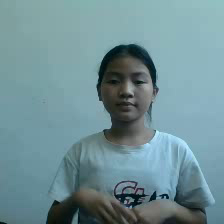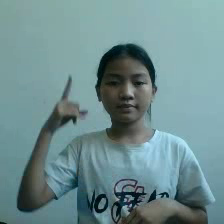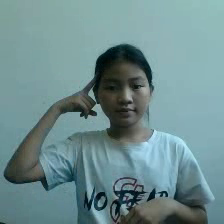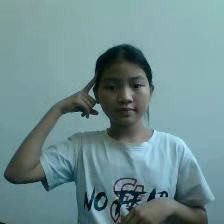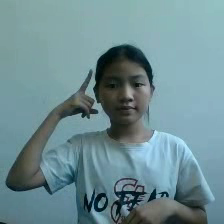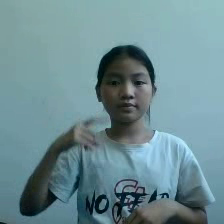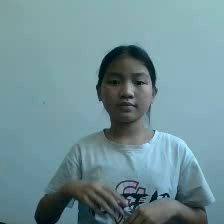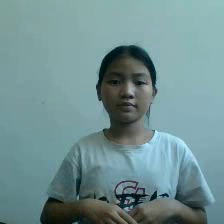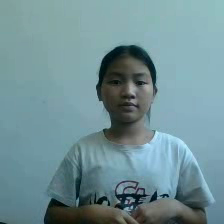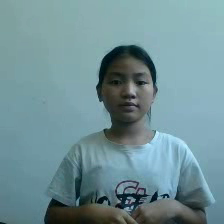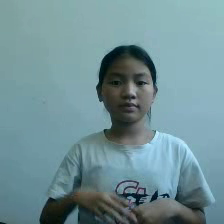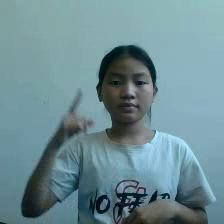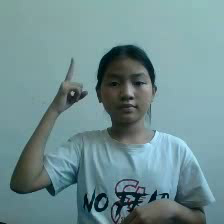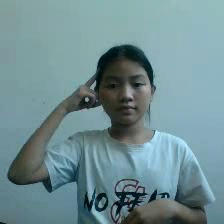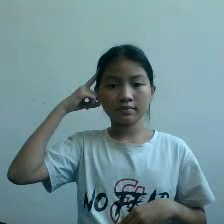Đầu